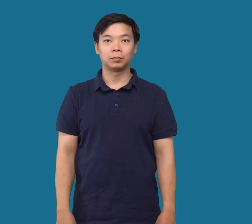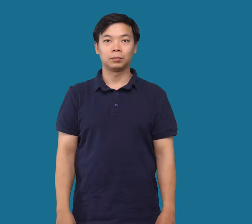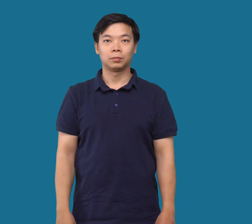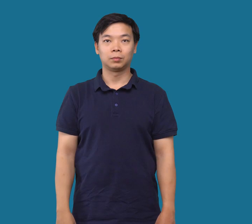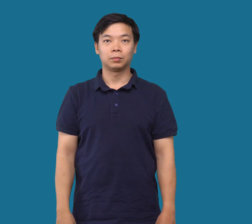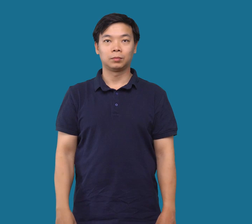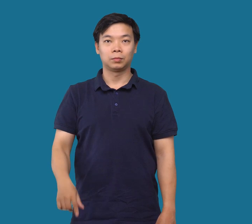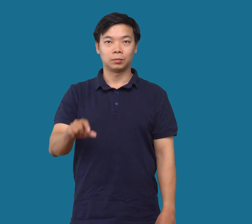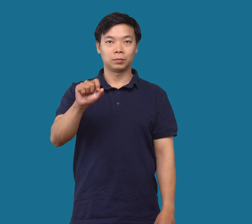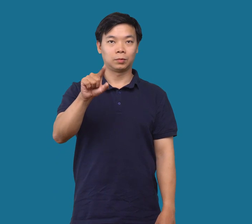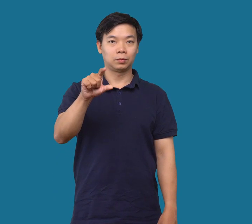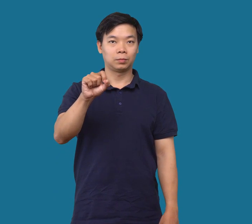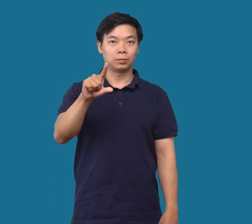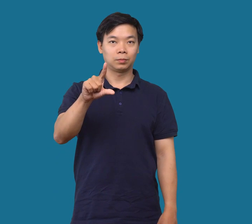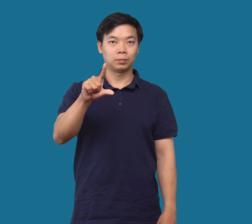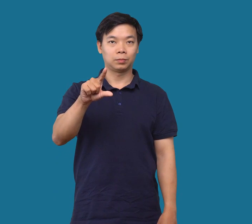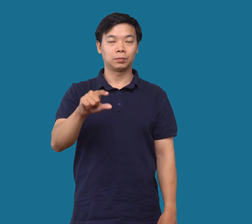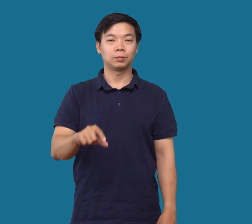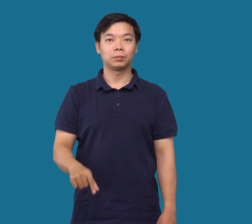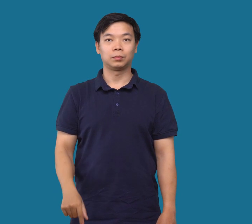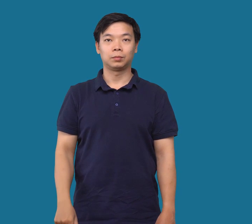con tôm